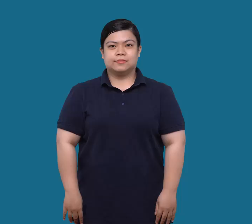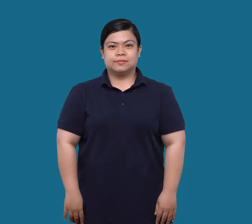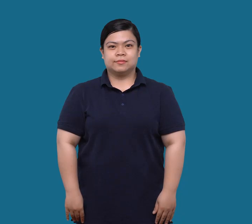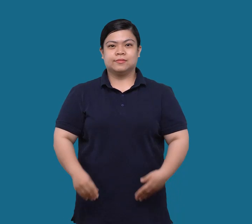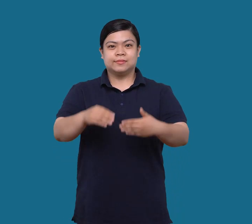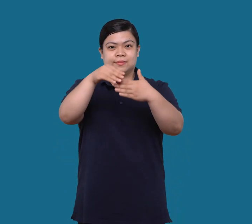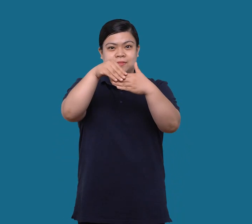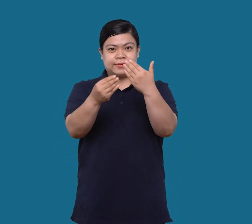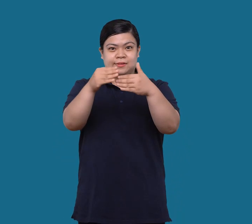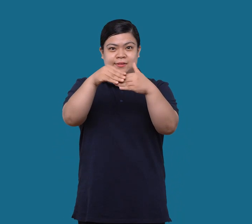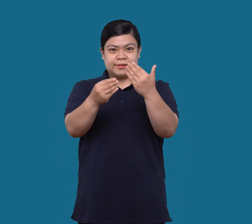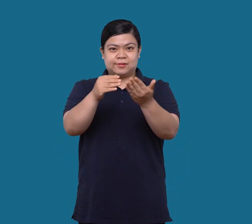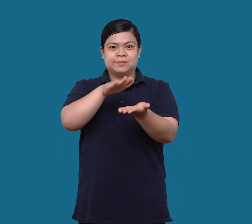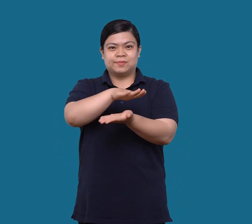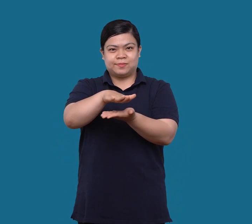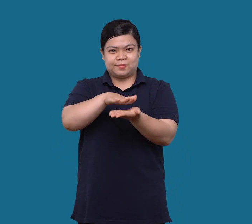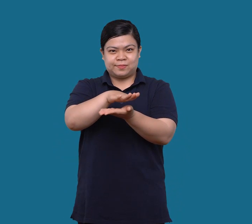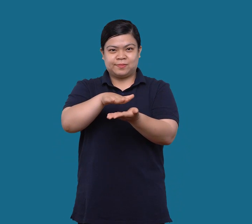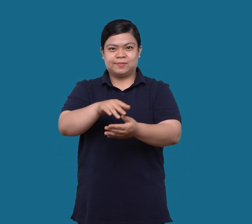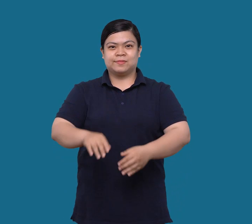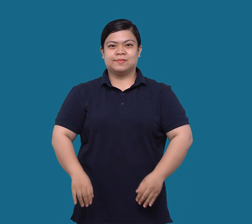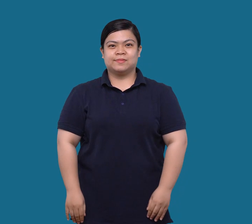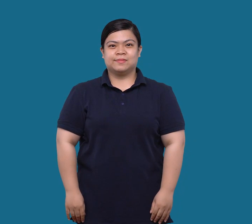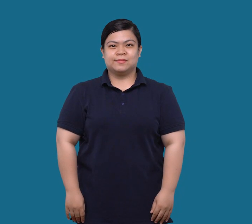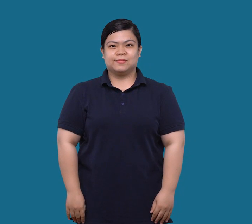Tết hàn thực